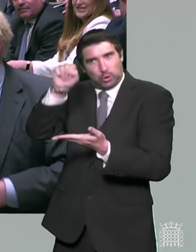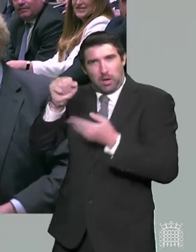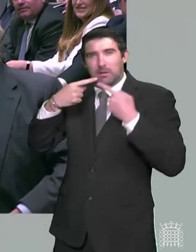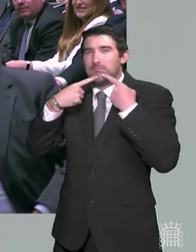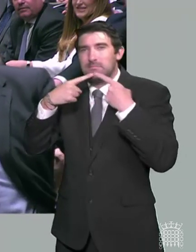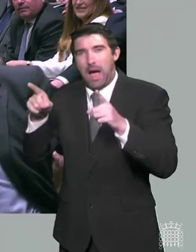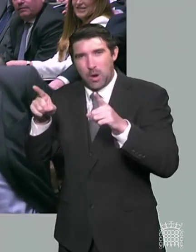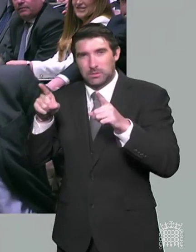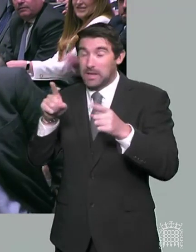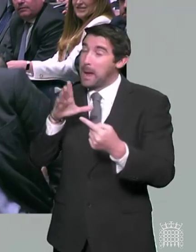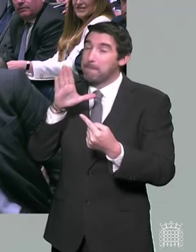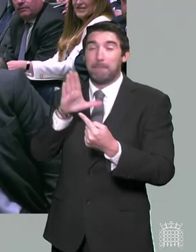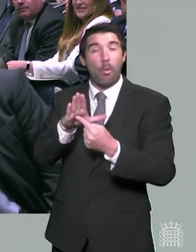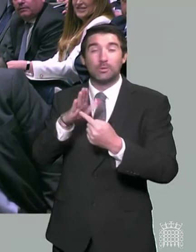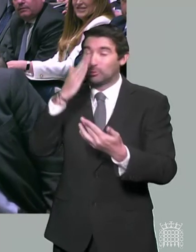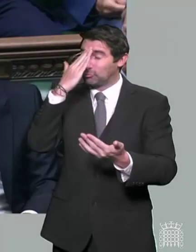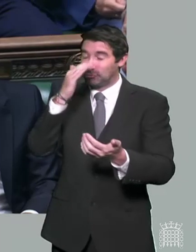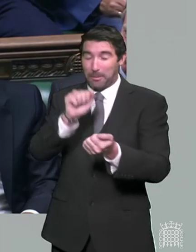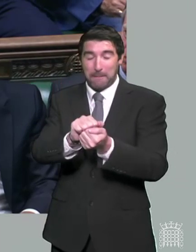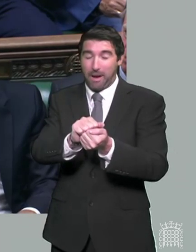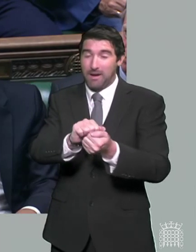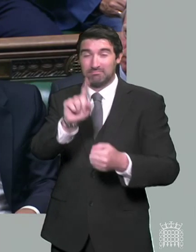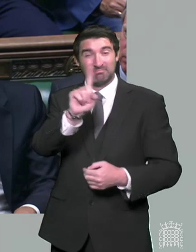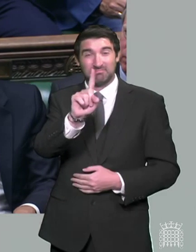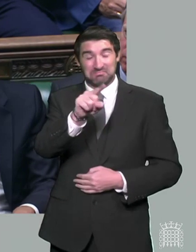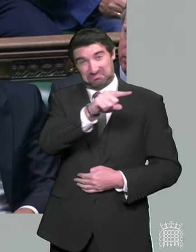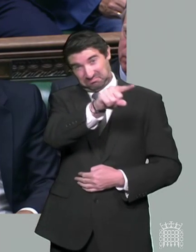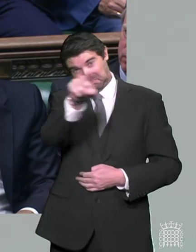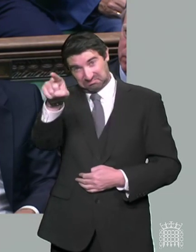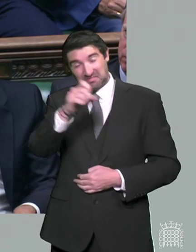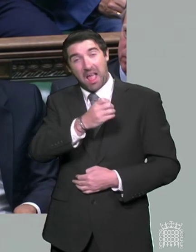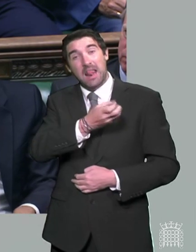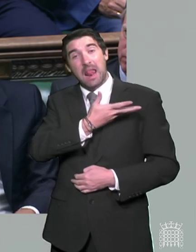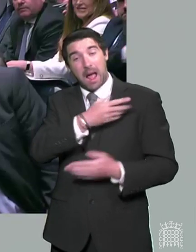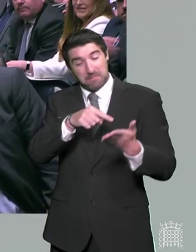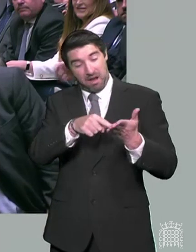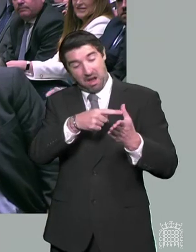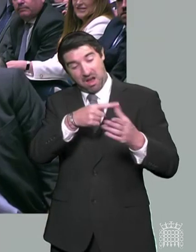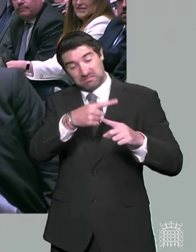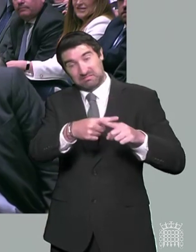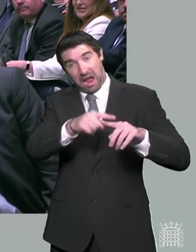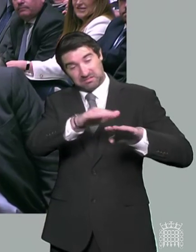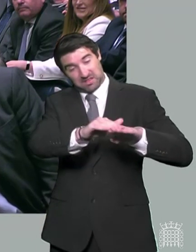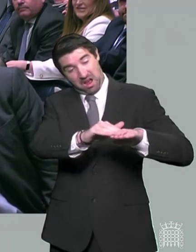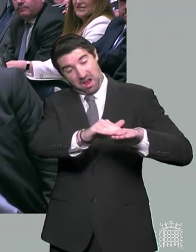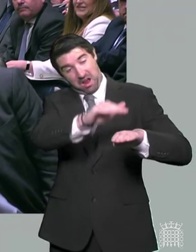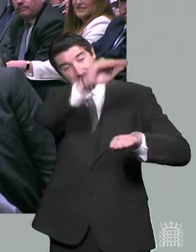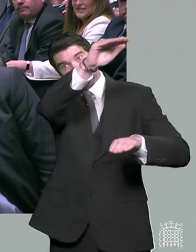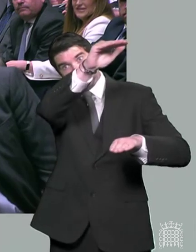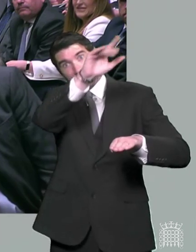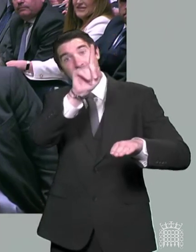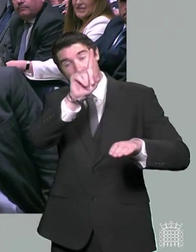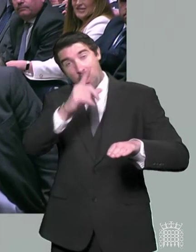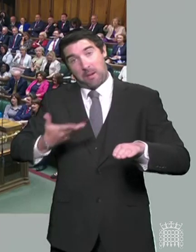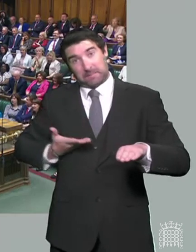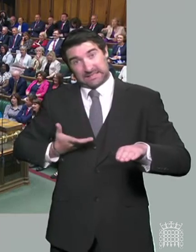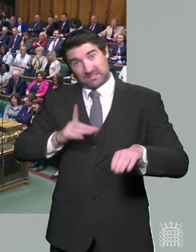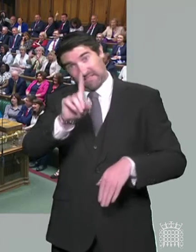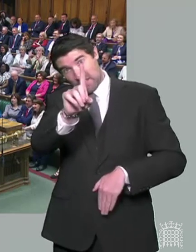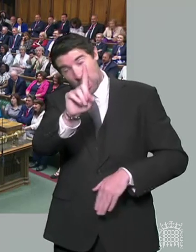Never forget, Mr Speaker, that under Labour, taxes go up on businesses and on people.